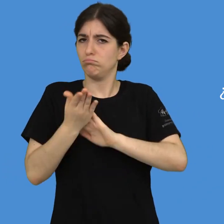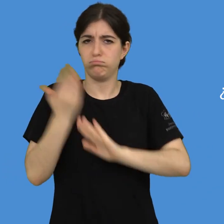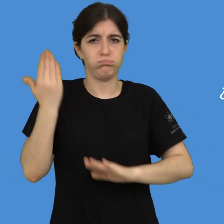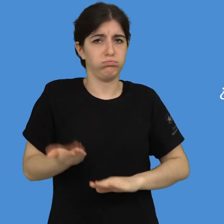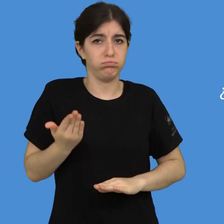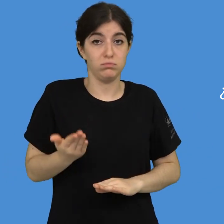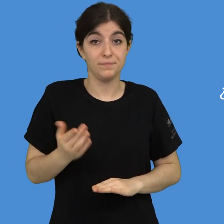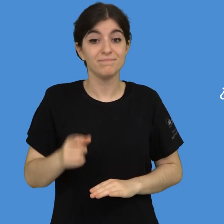importar